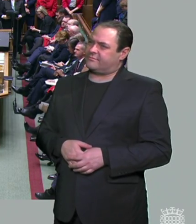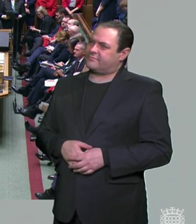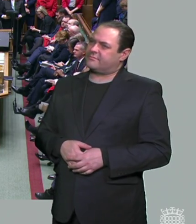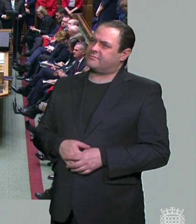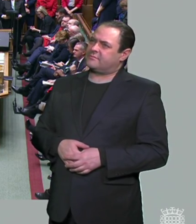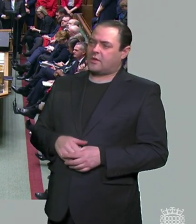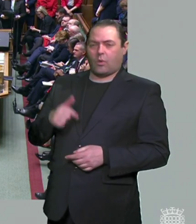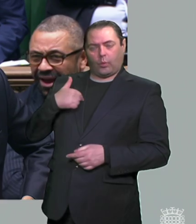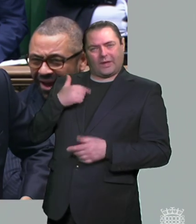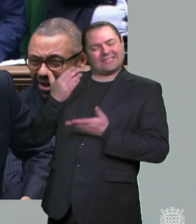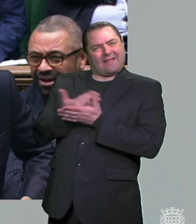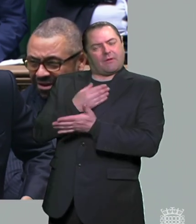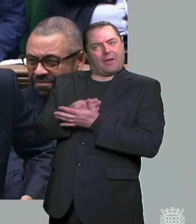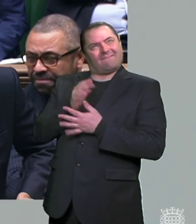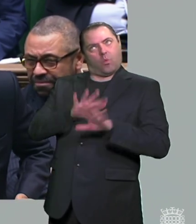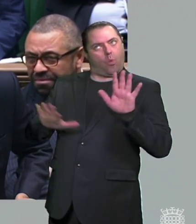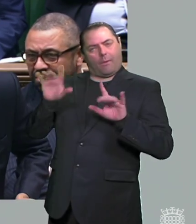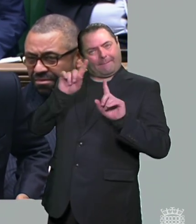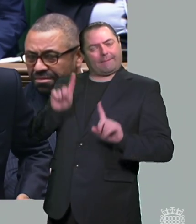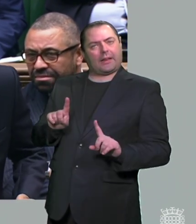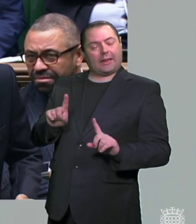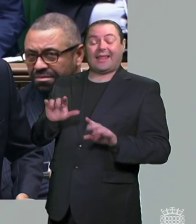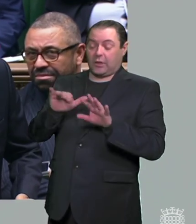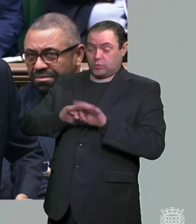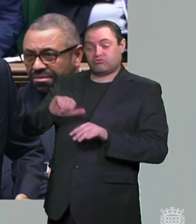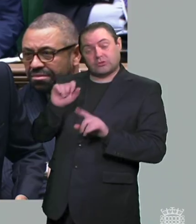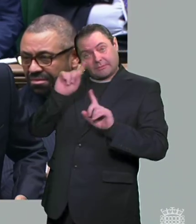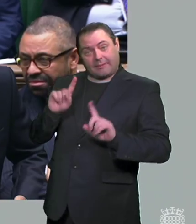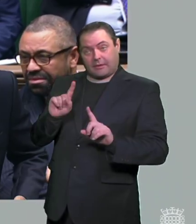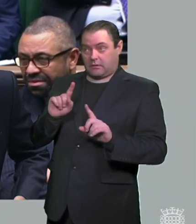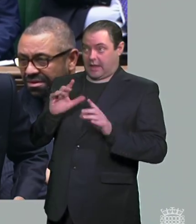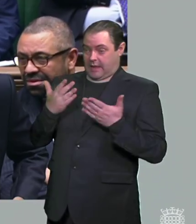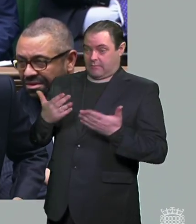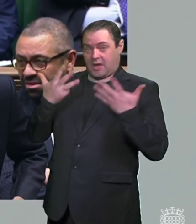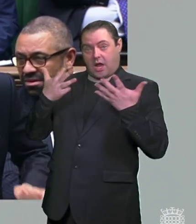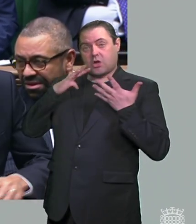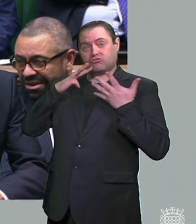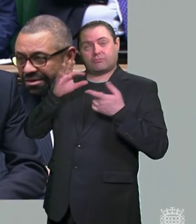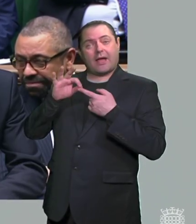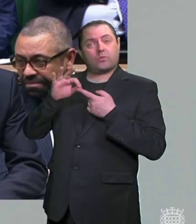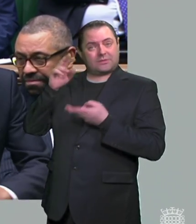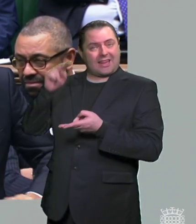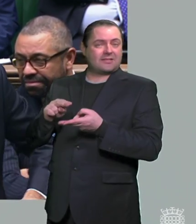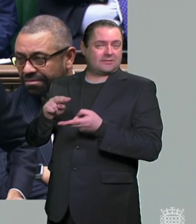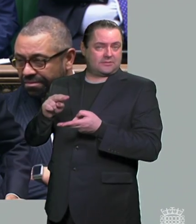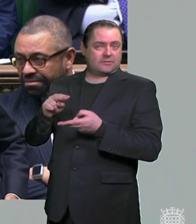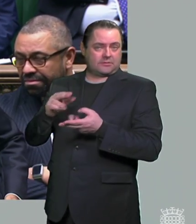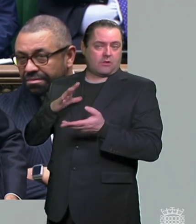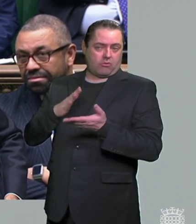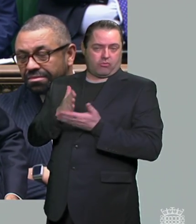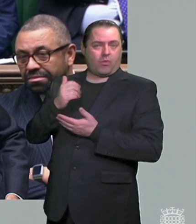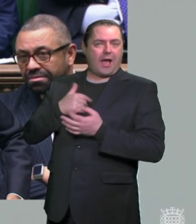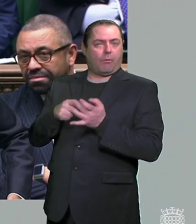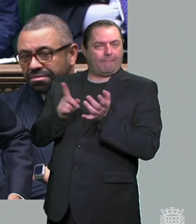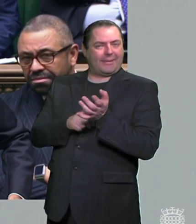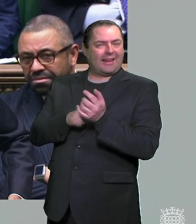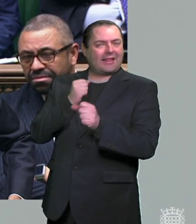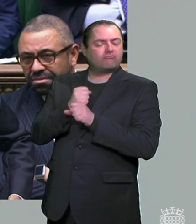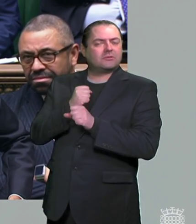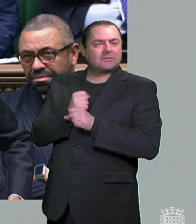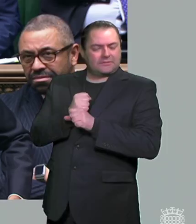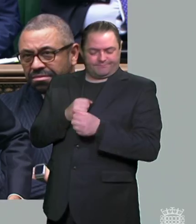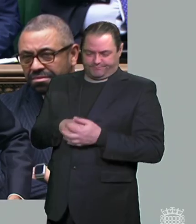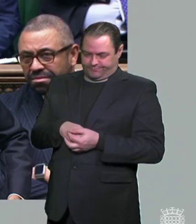We are saving households across the United Kingdom, including in Scotland, £900 on their energy bills as a result of our energy bills guarantee.